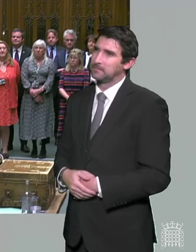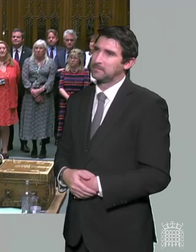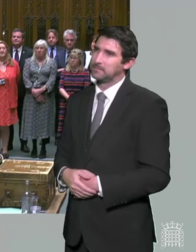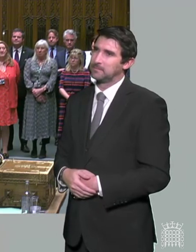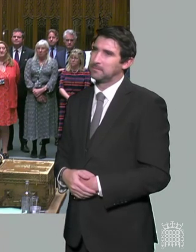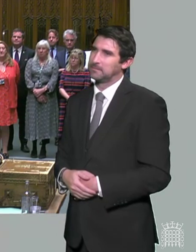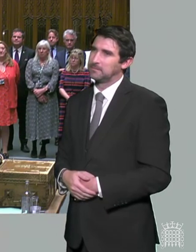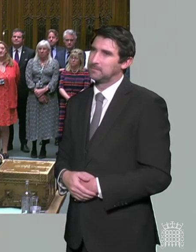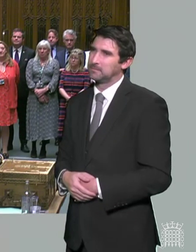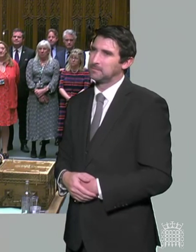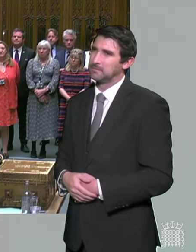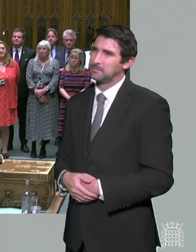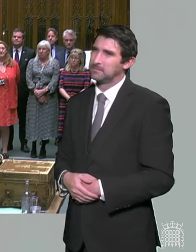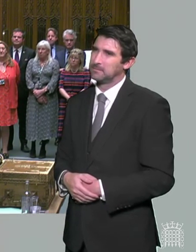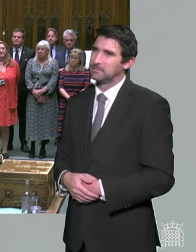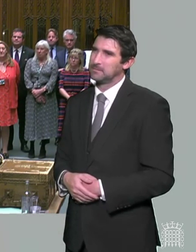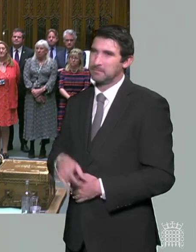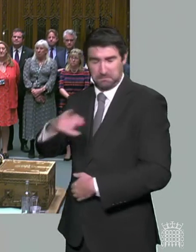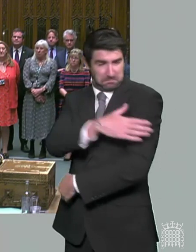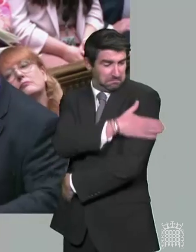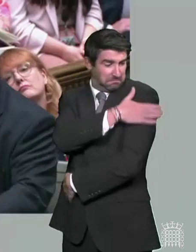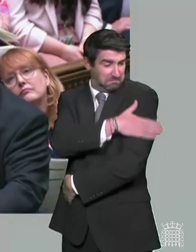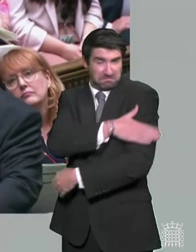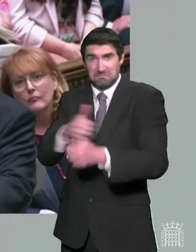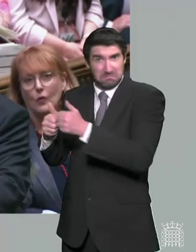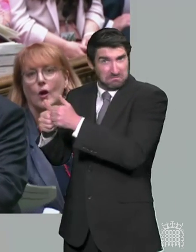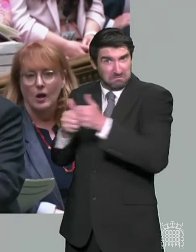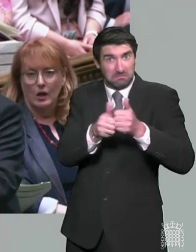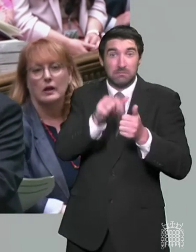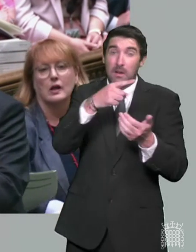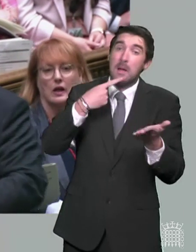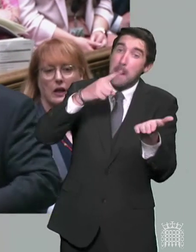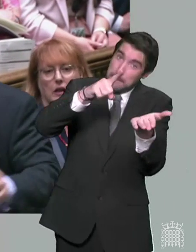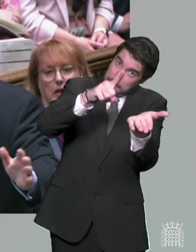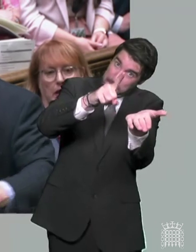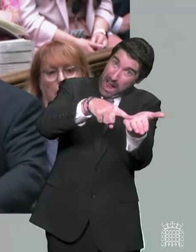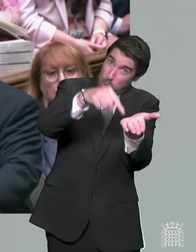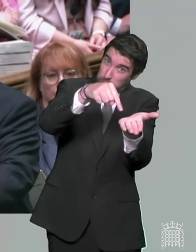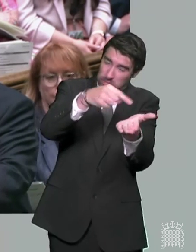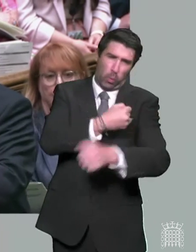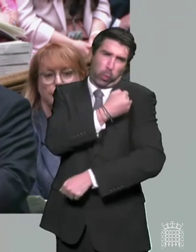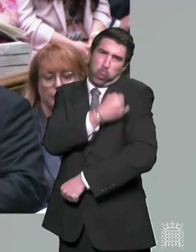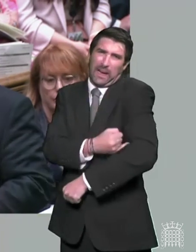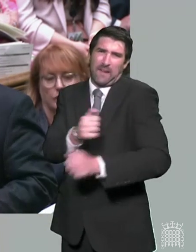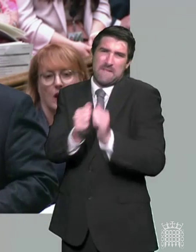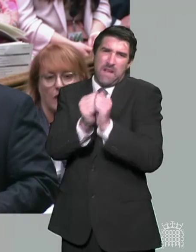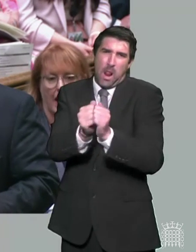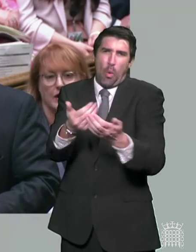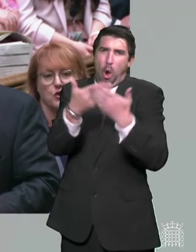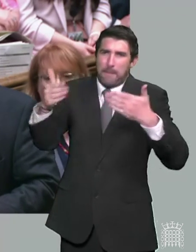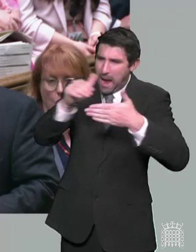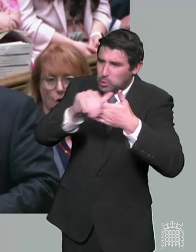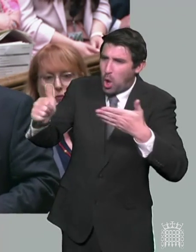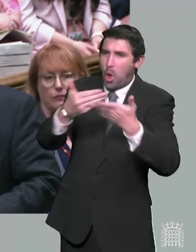Stronger together? Has the Prime Minister seen the pound? I think the financial markets have made their judgment on this Prime Minister.